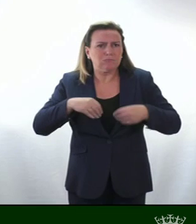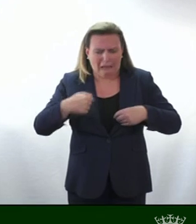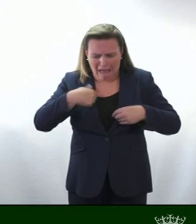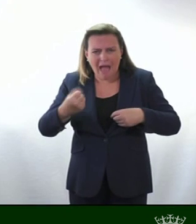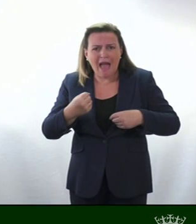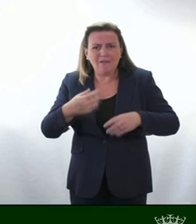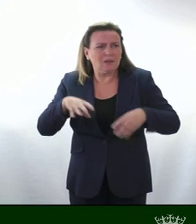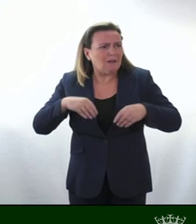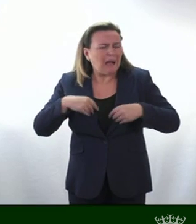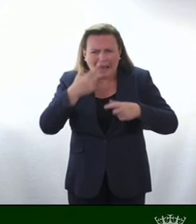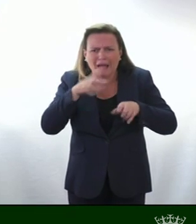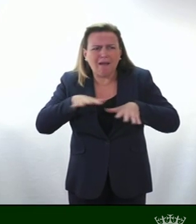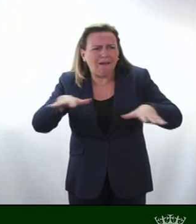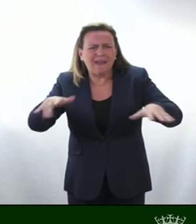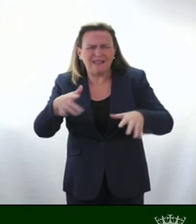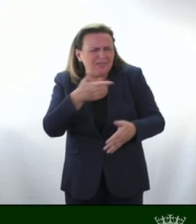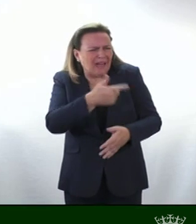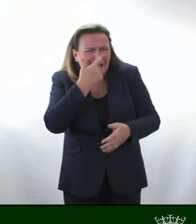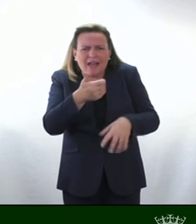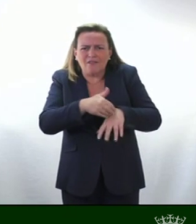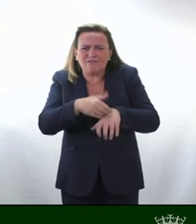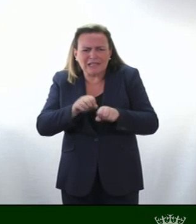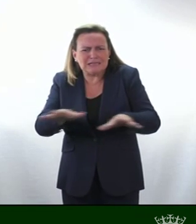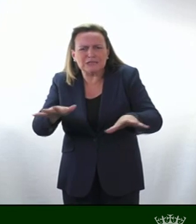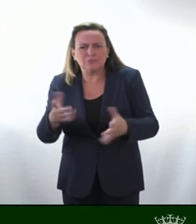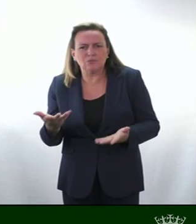It patently has an effect on the basic distribution.